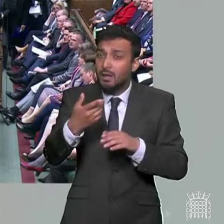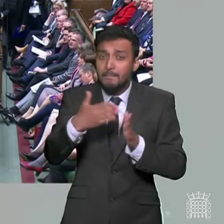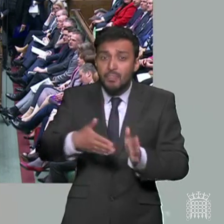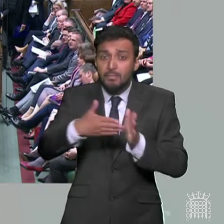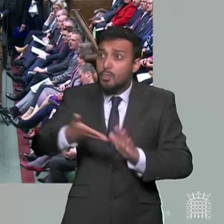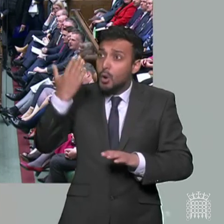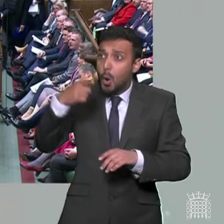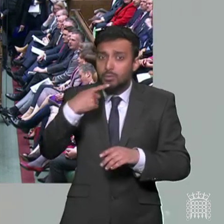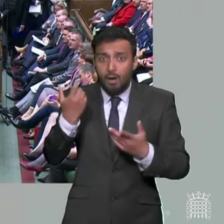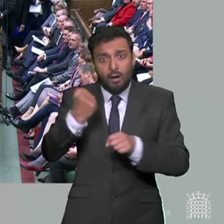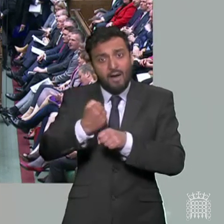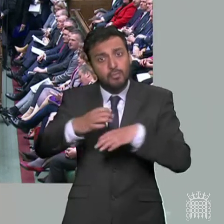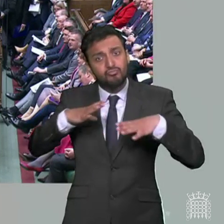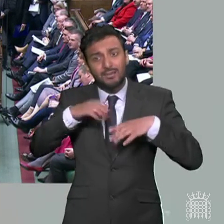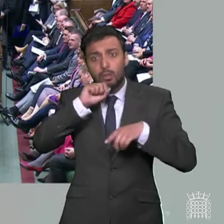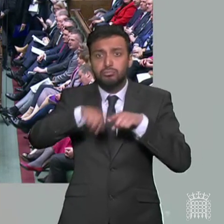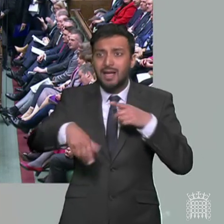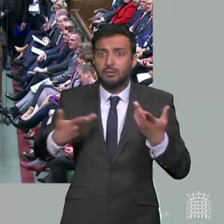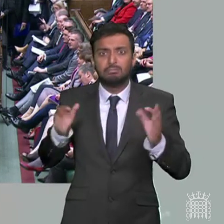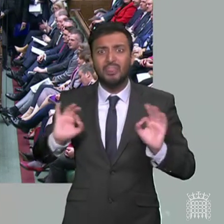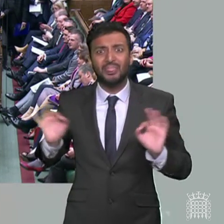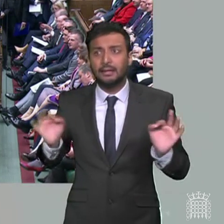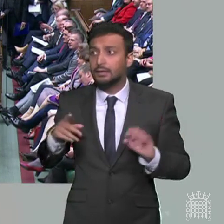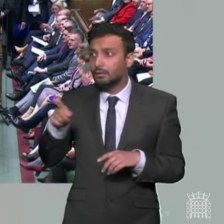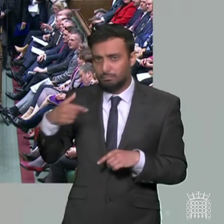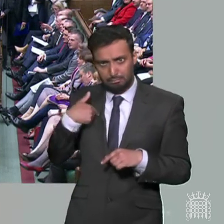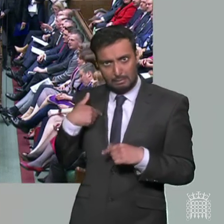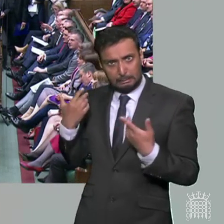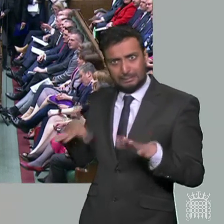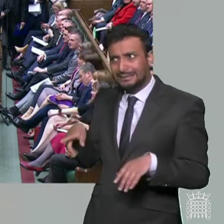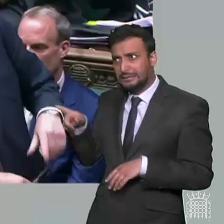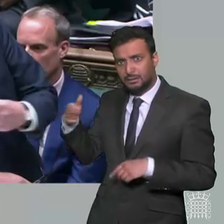The Government have acted, and my right honourable Friend the Chancellor continues to act.